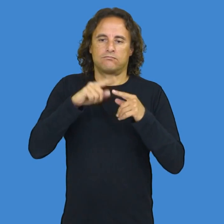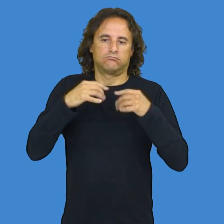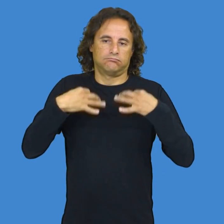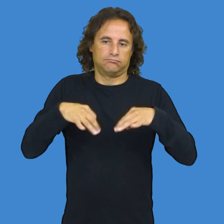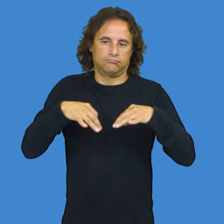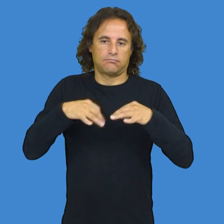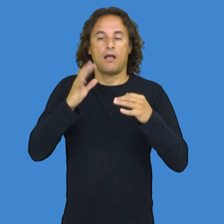normal